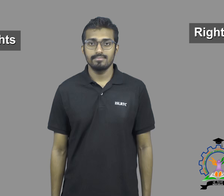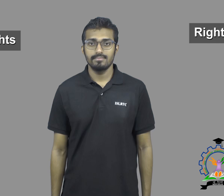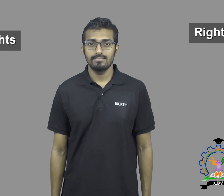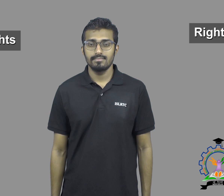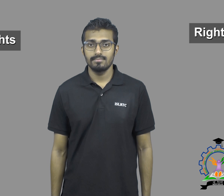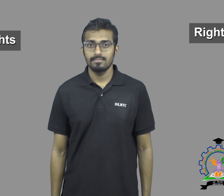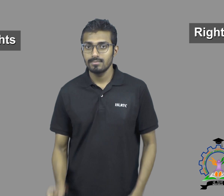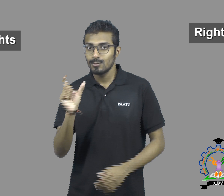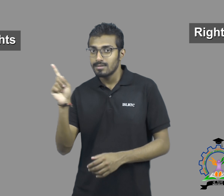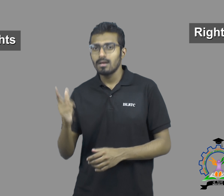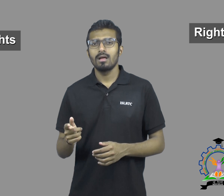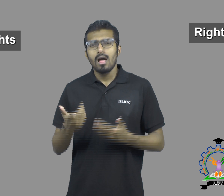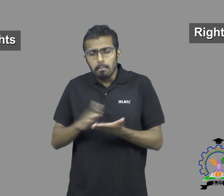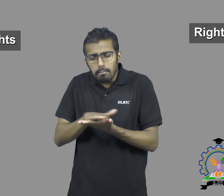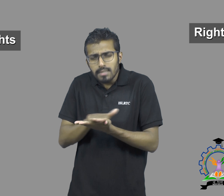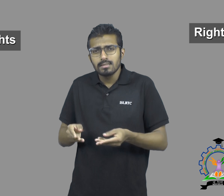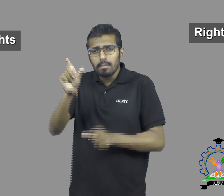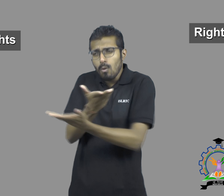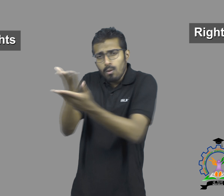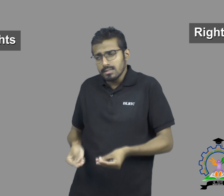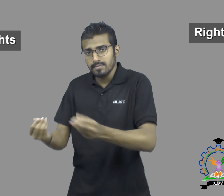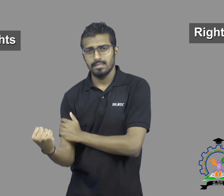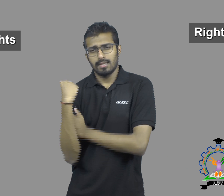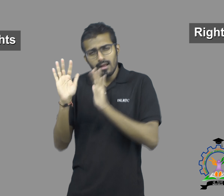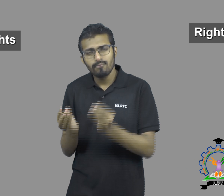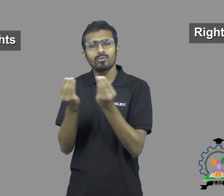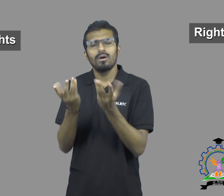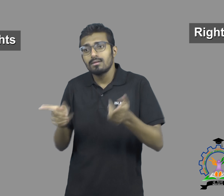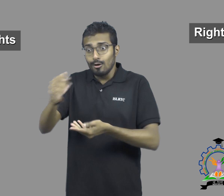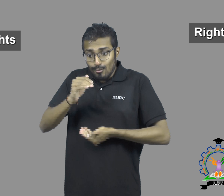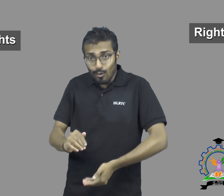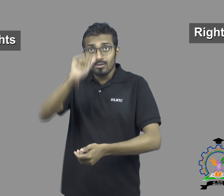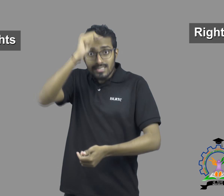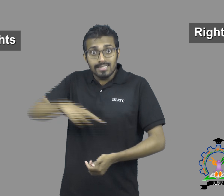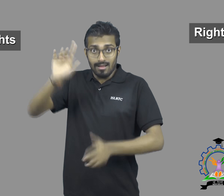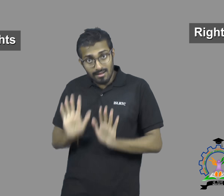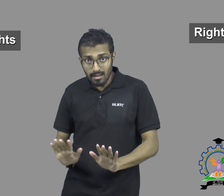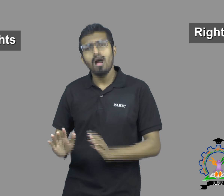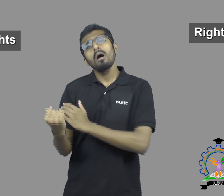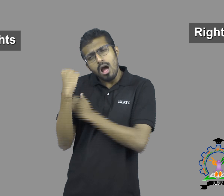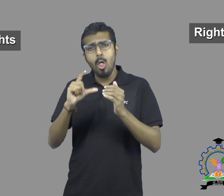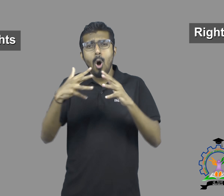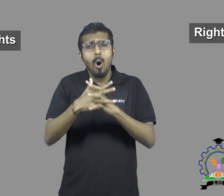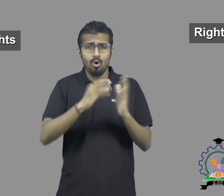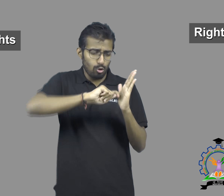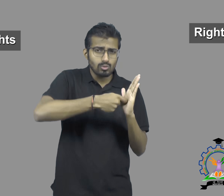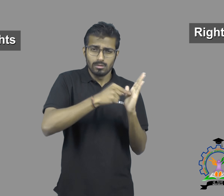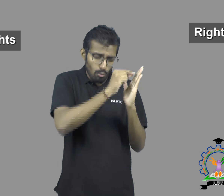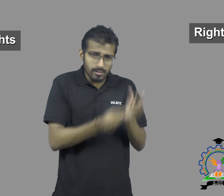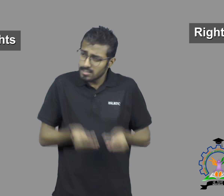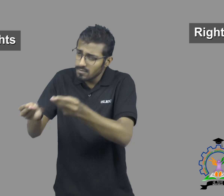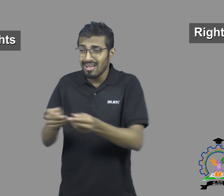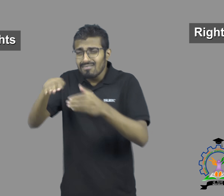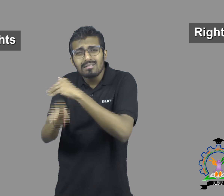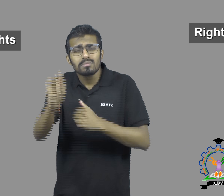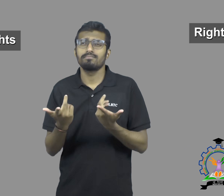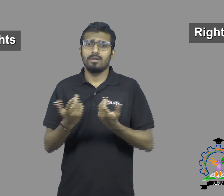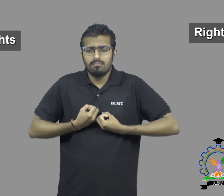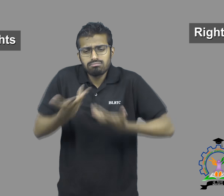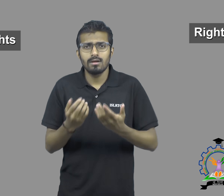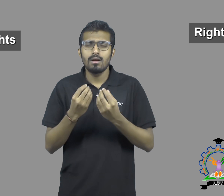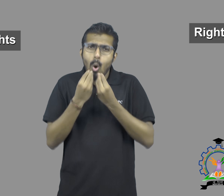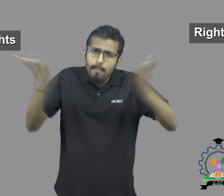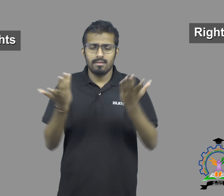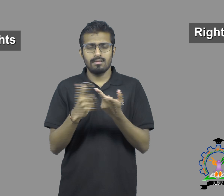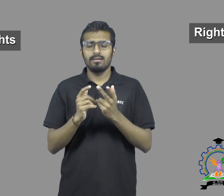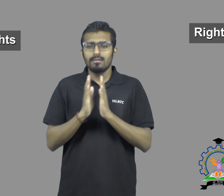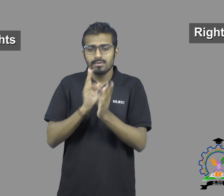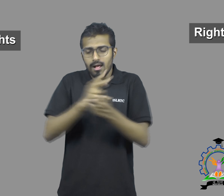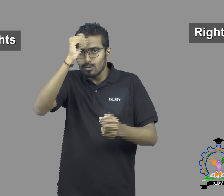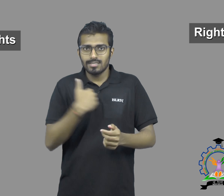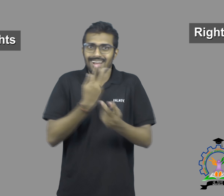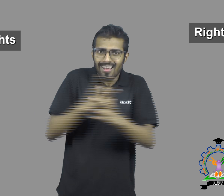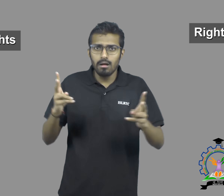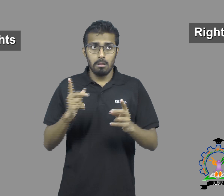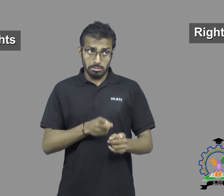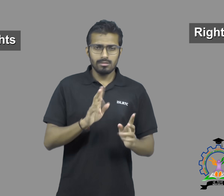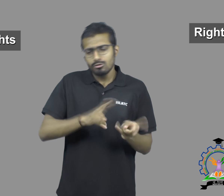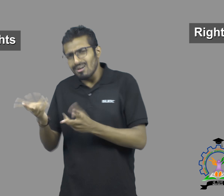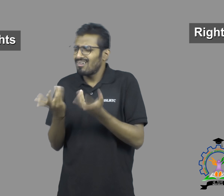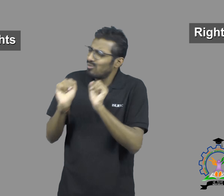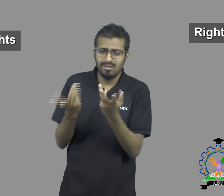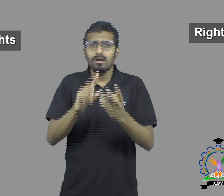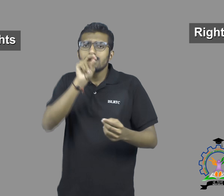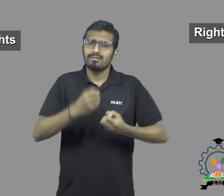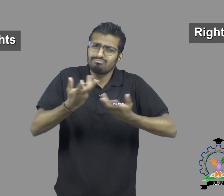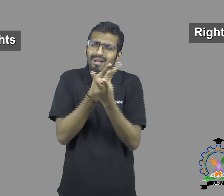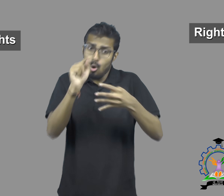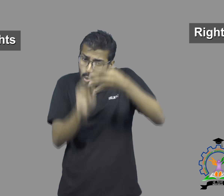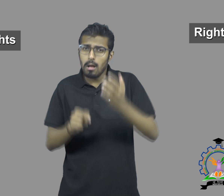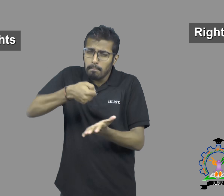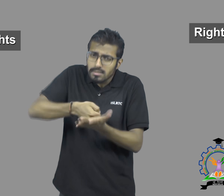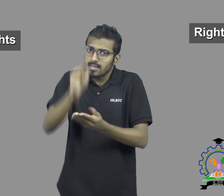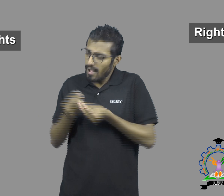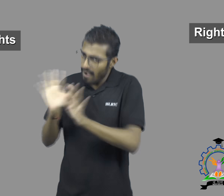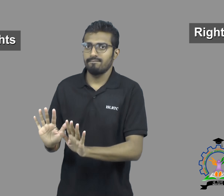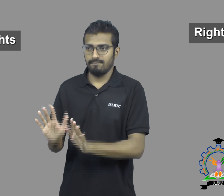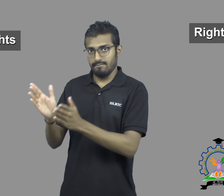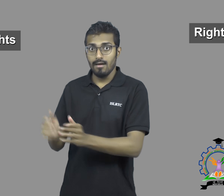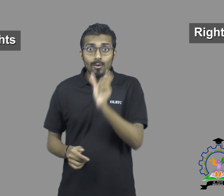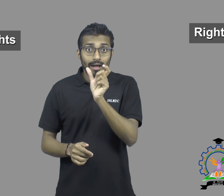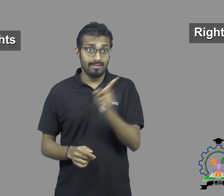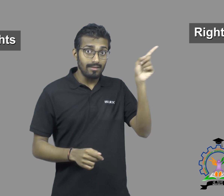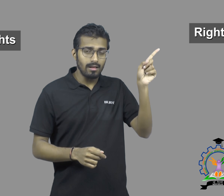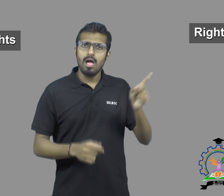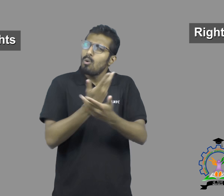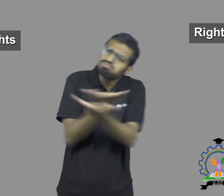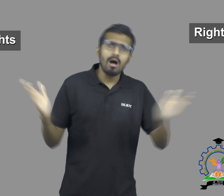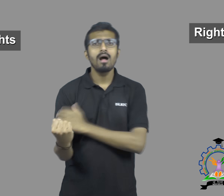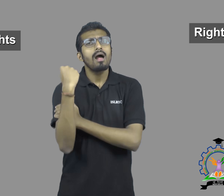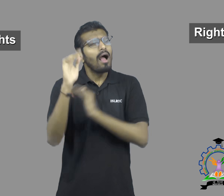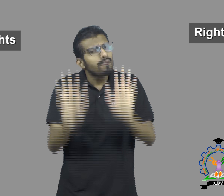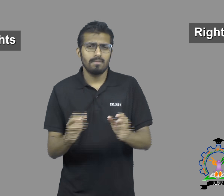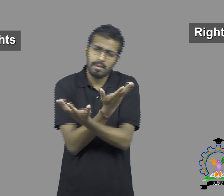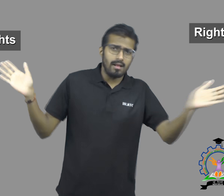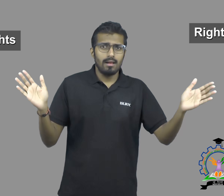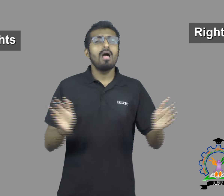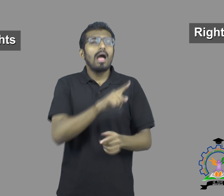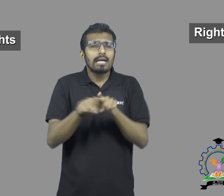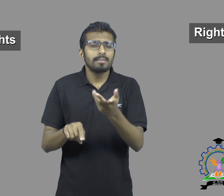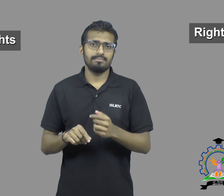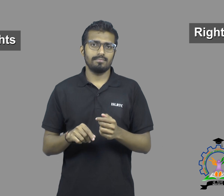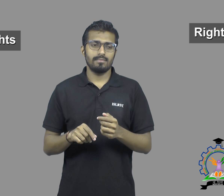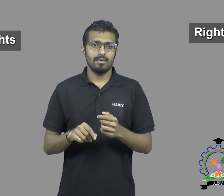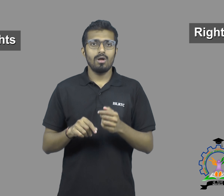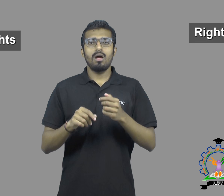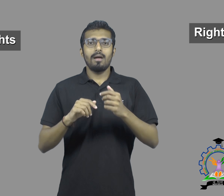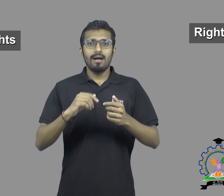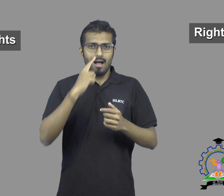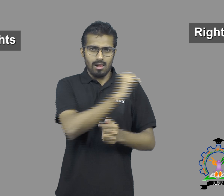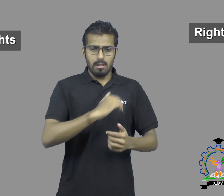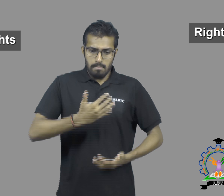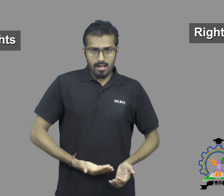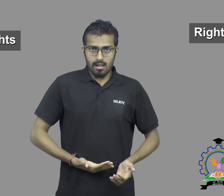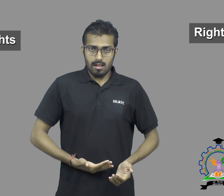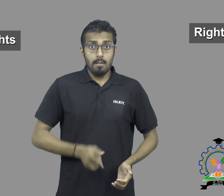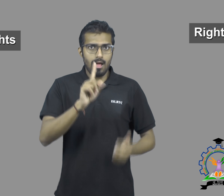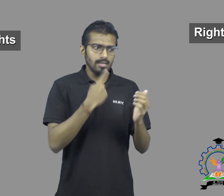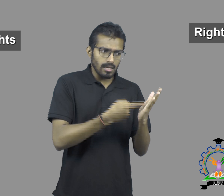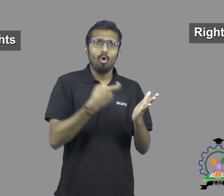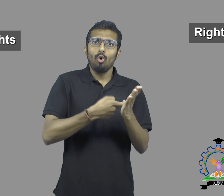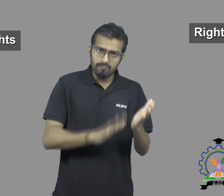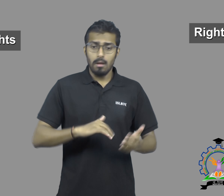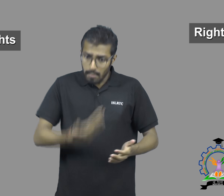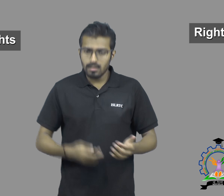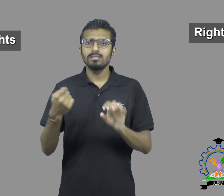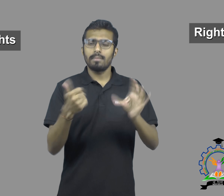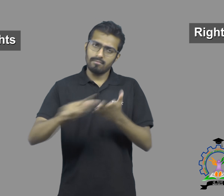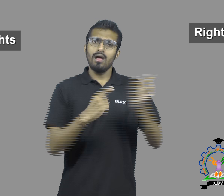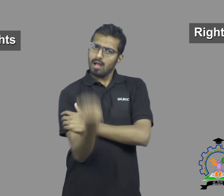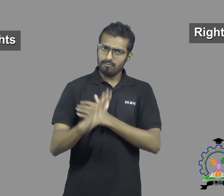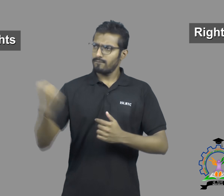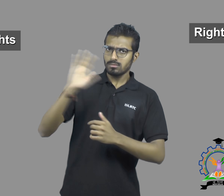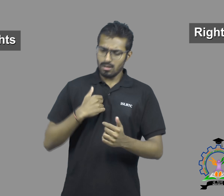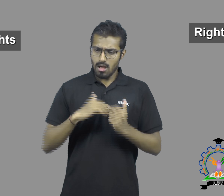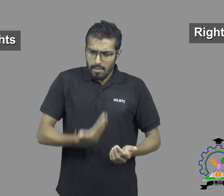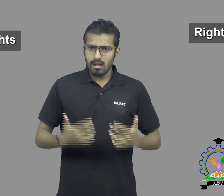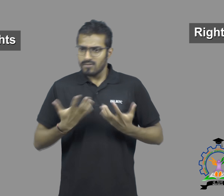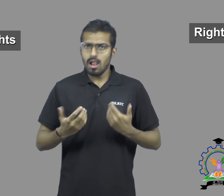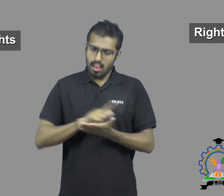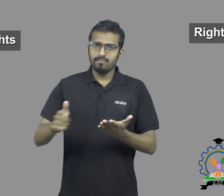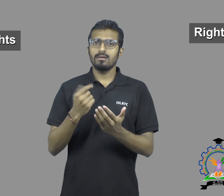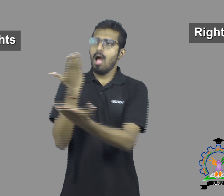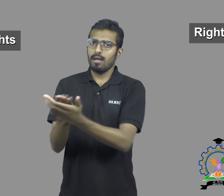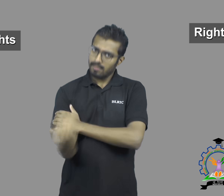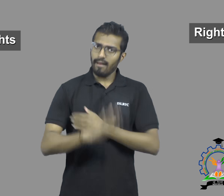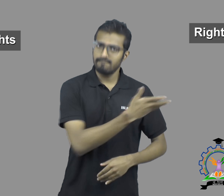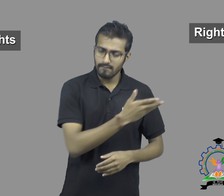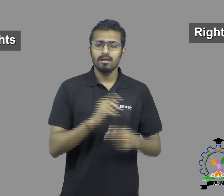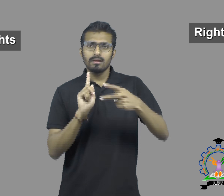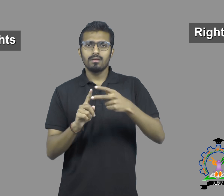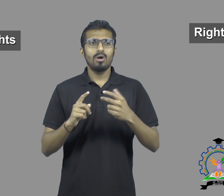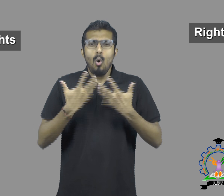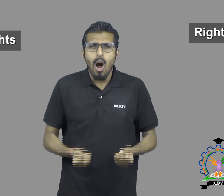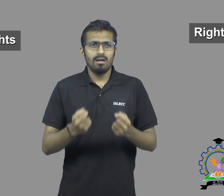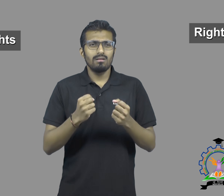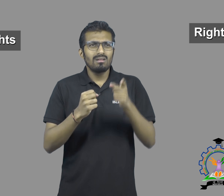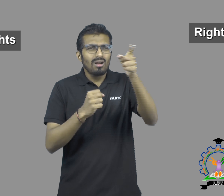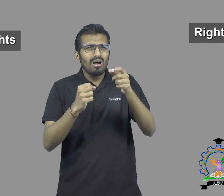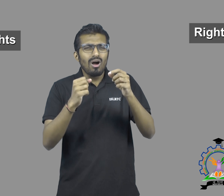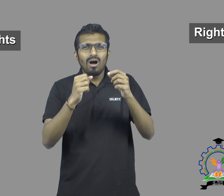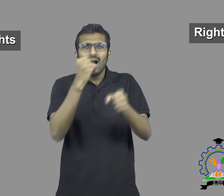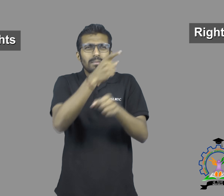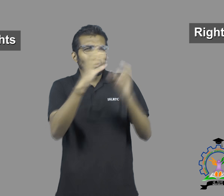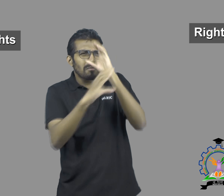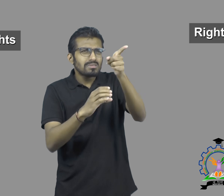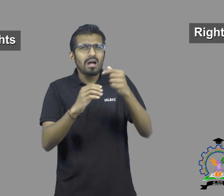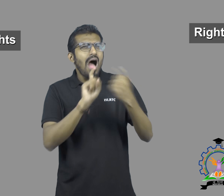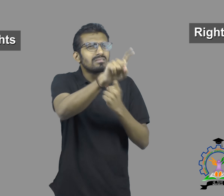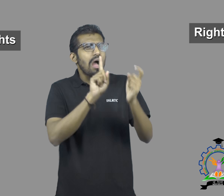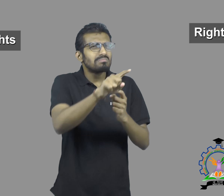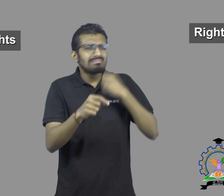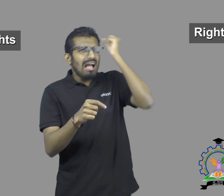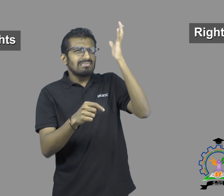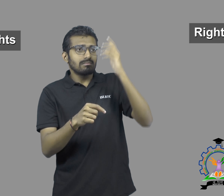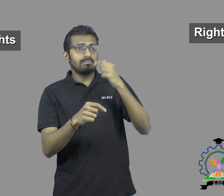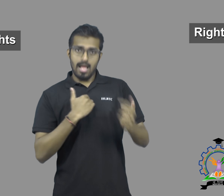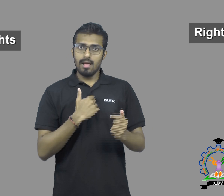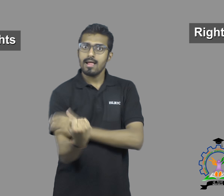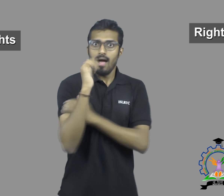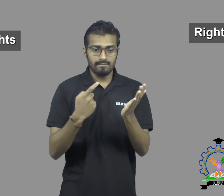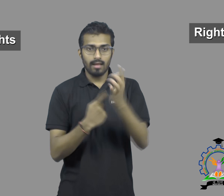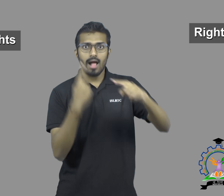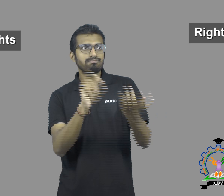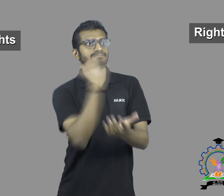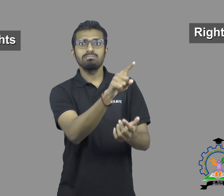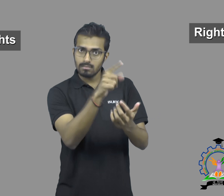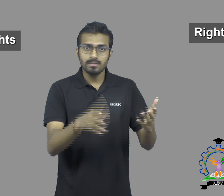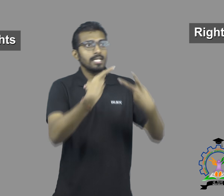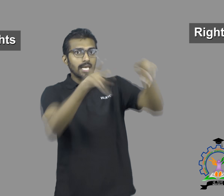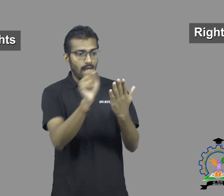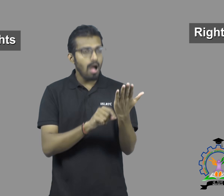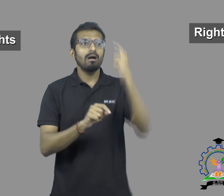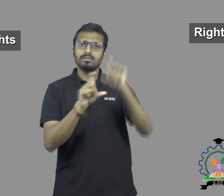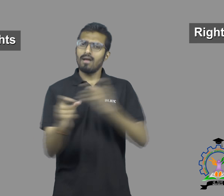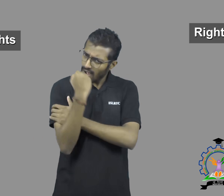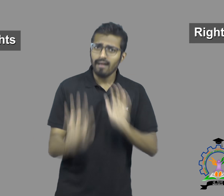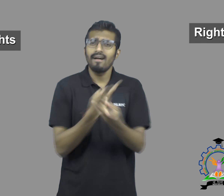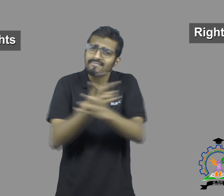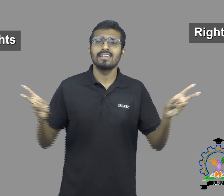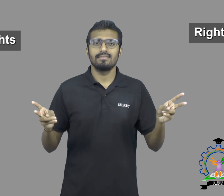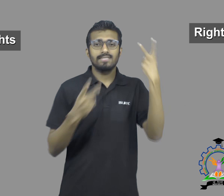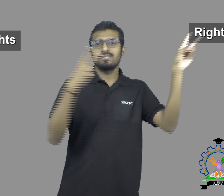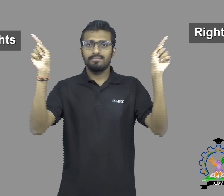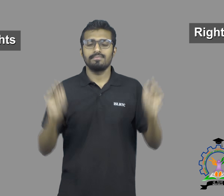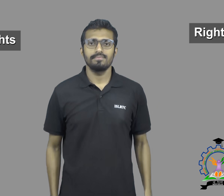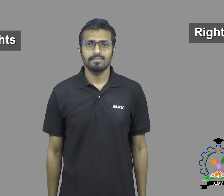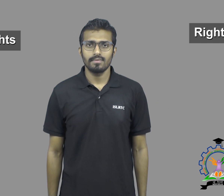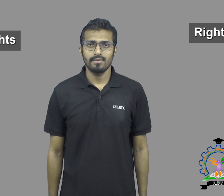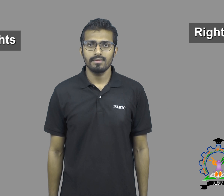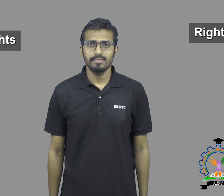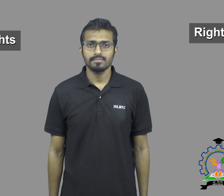Fundamental Rights Rights